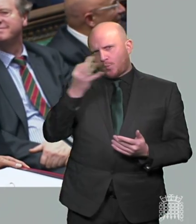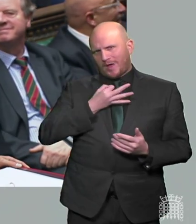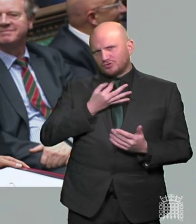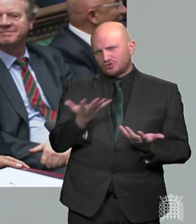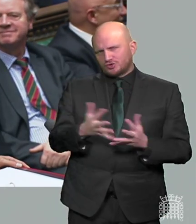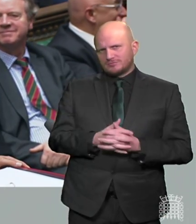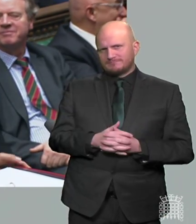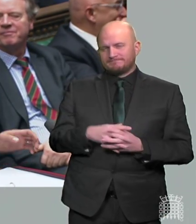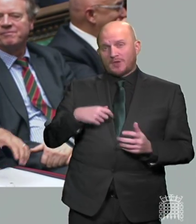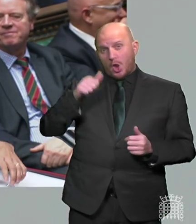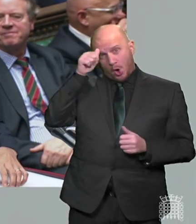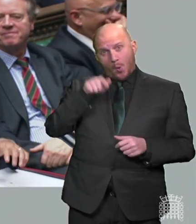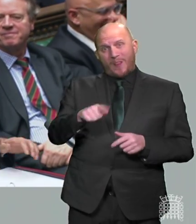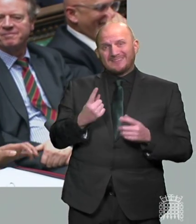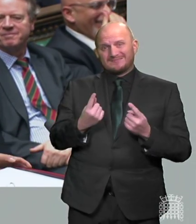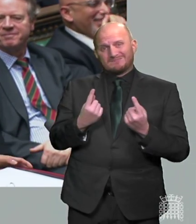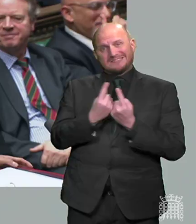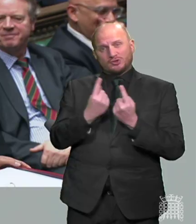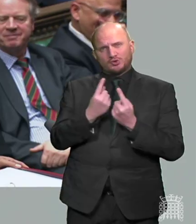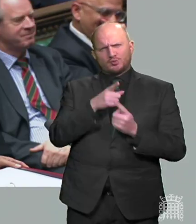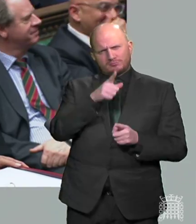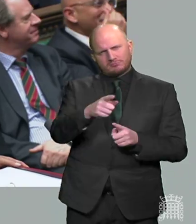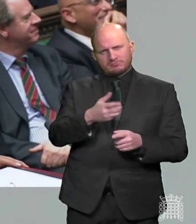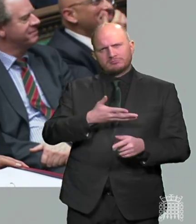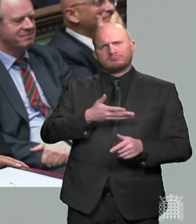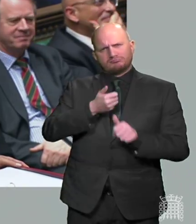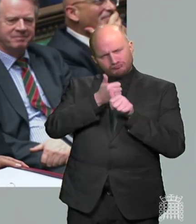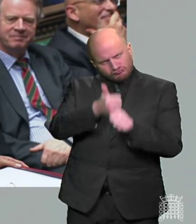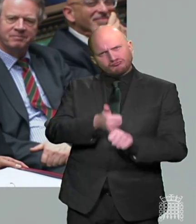I know this is an issue that she has long championed.